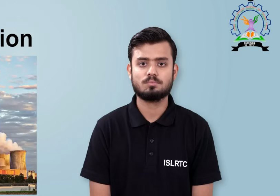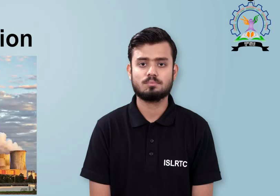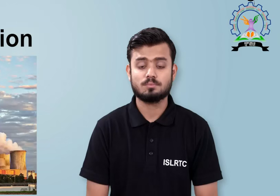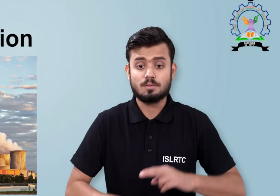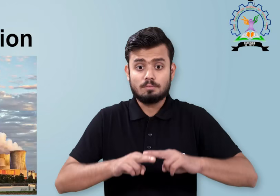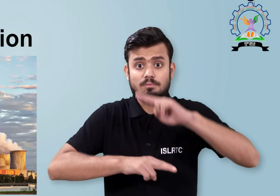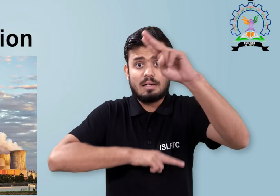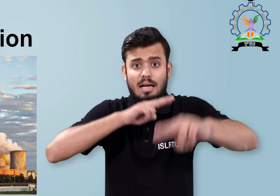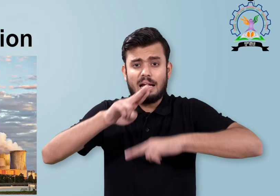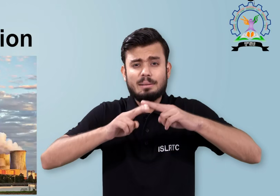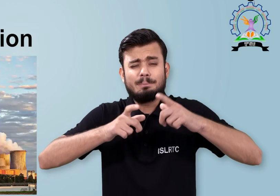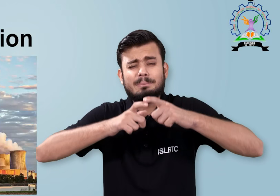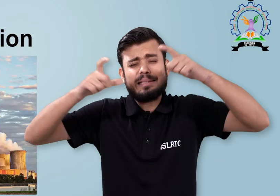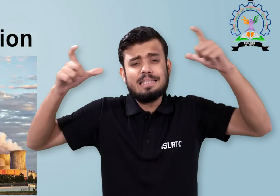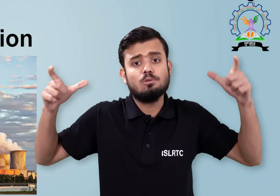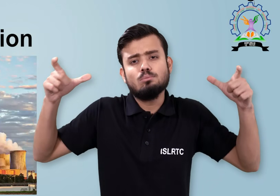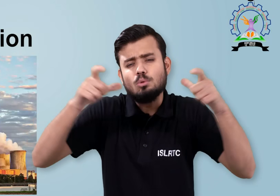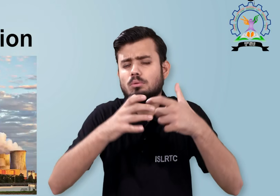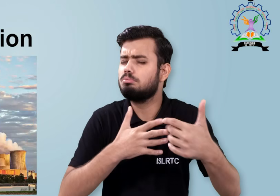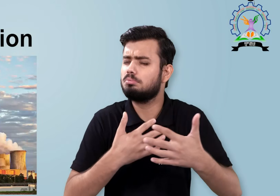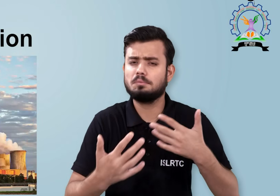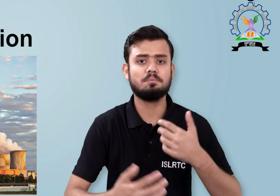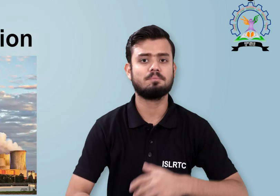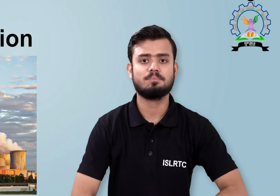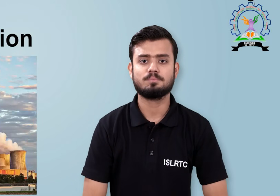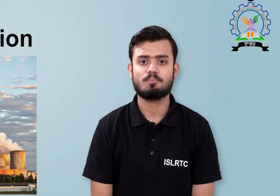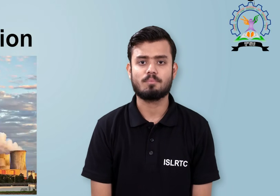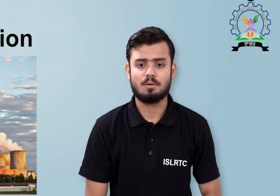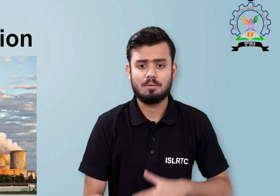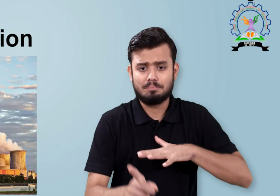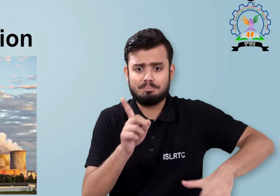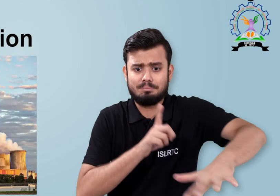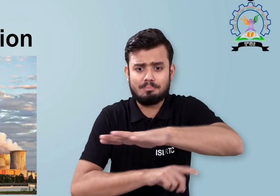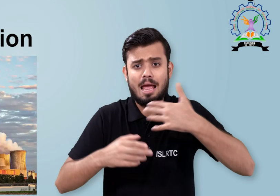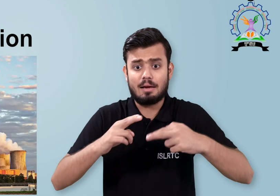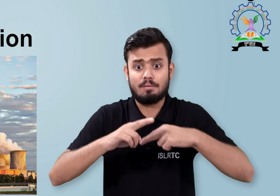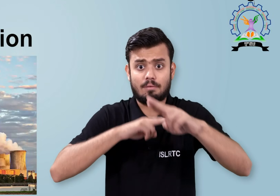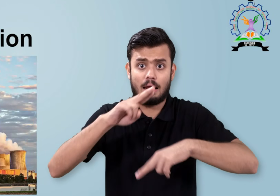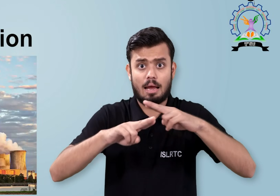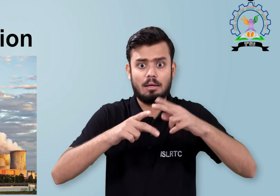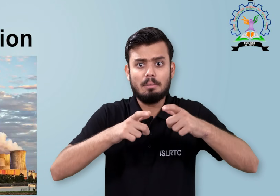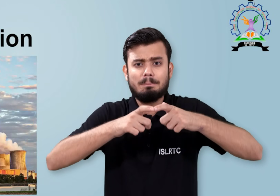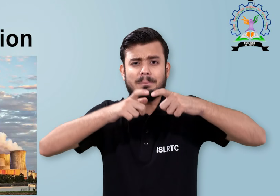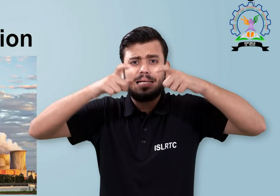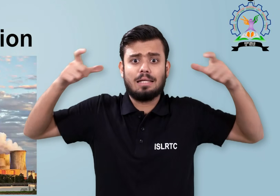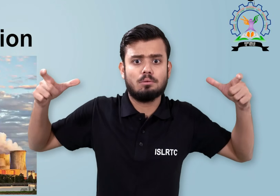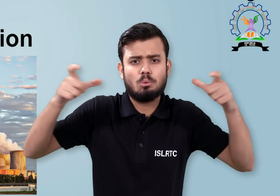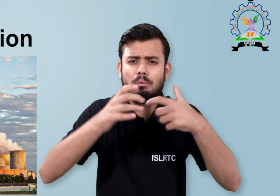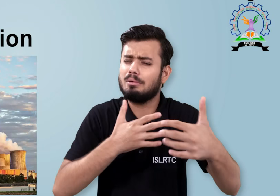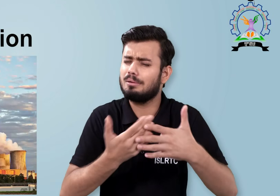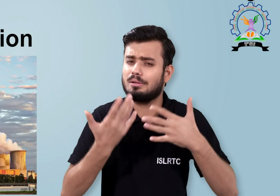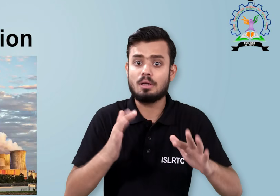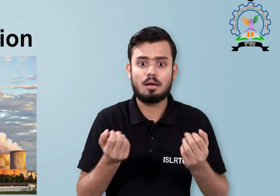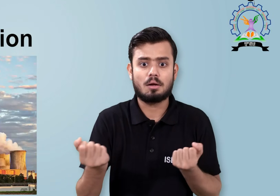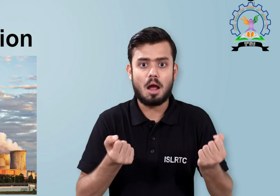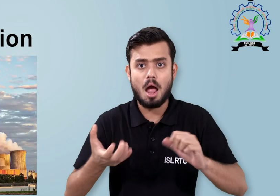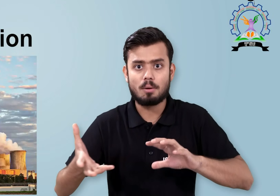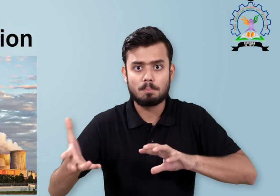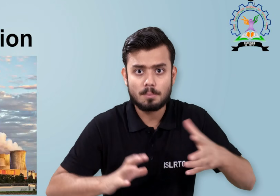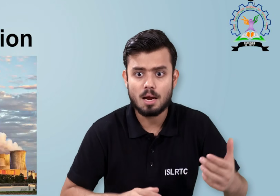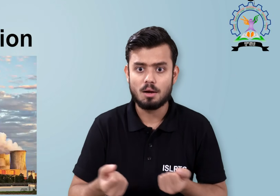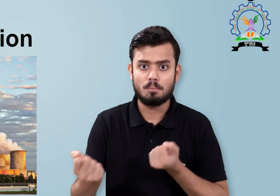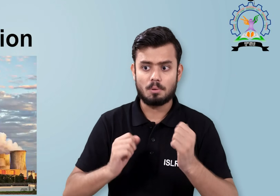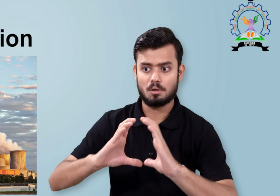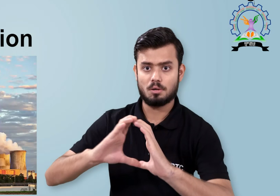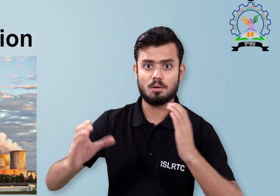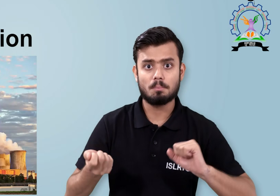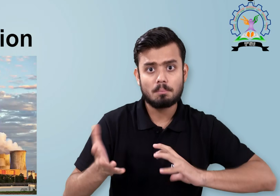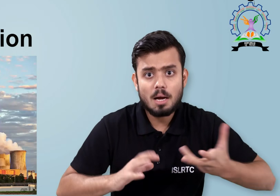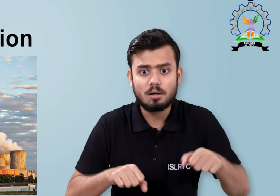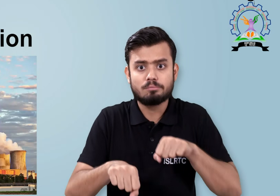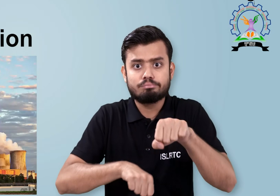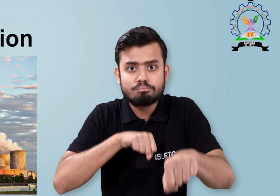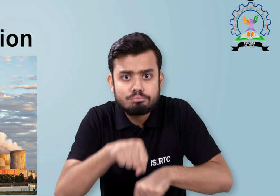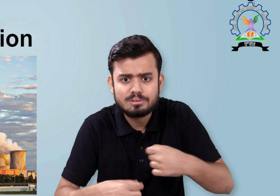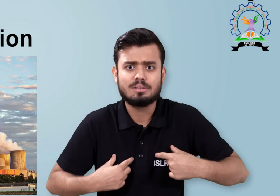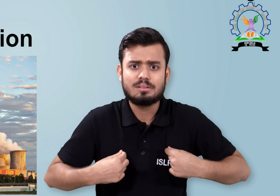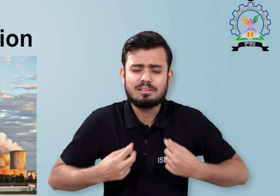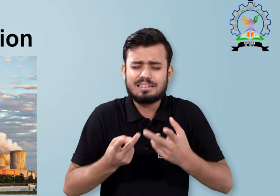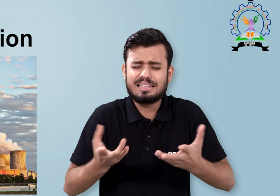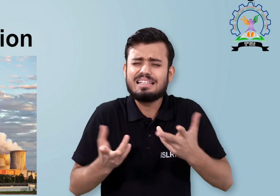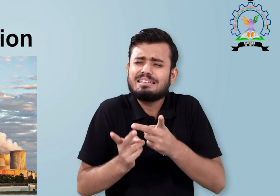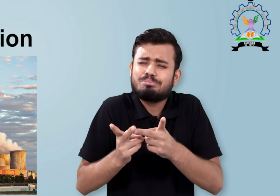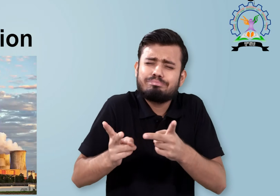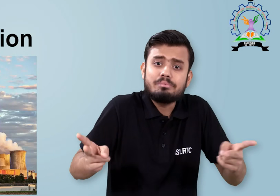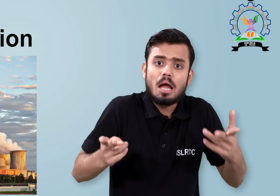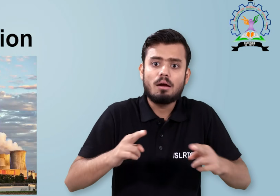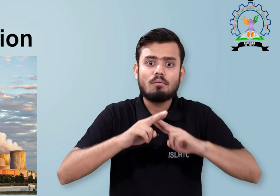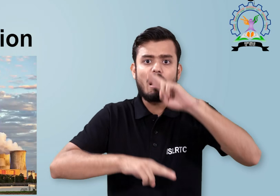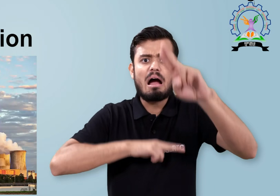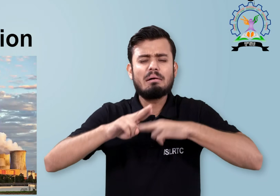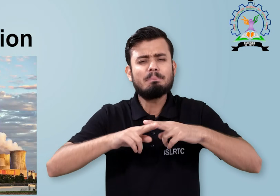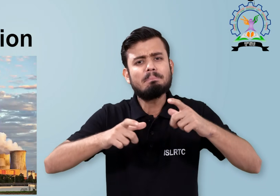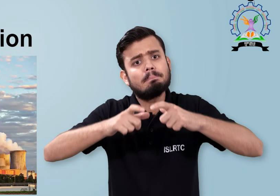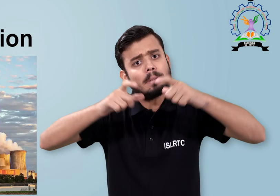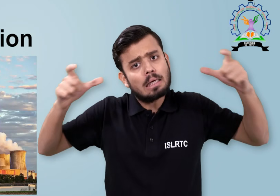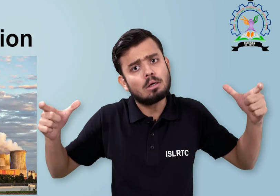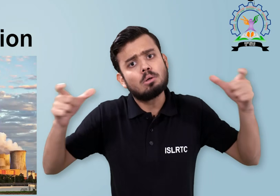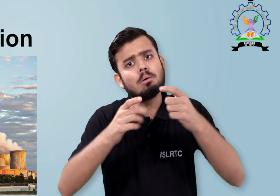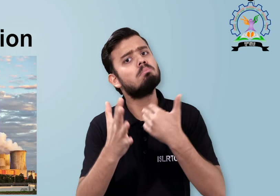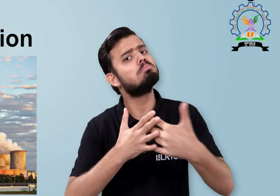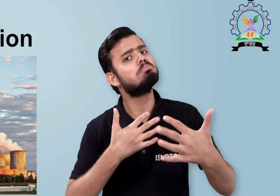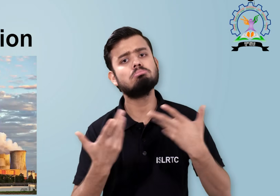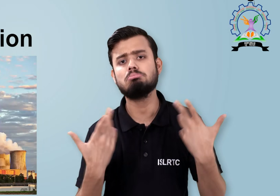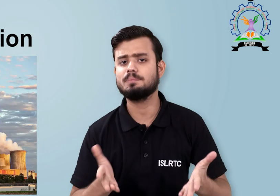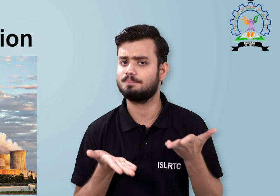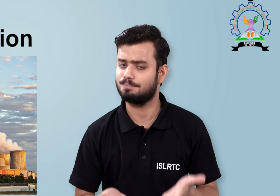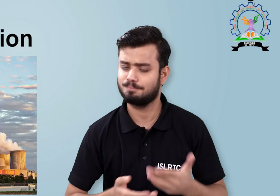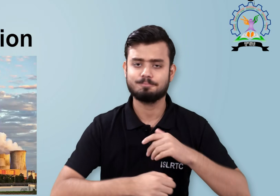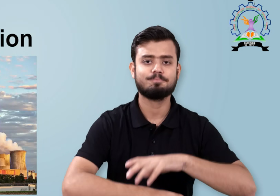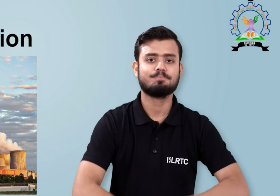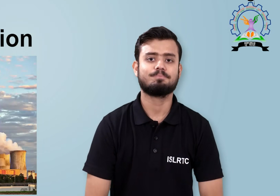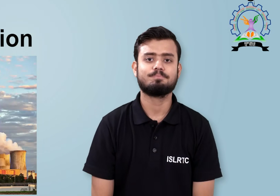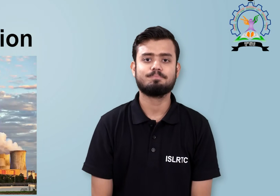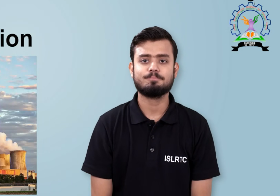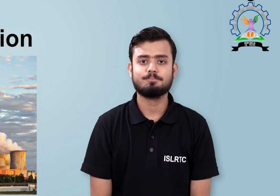Industrialization The development of industries in a country or region on a wide scale.